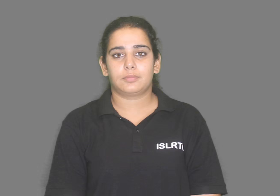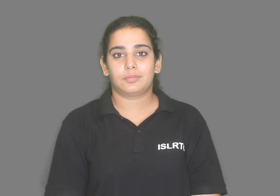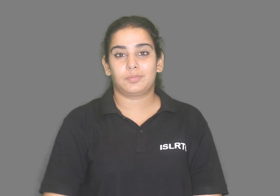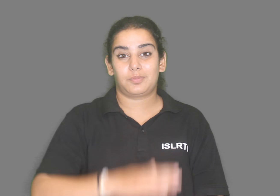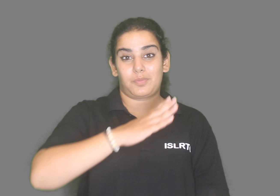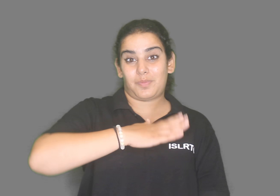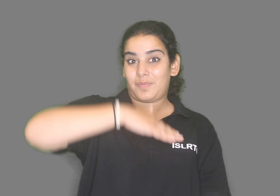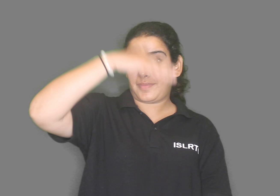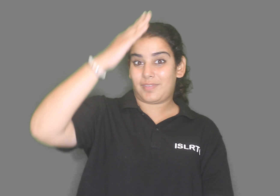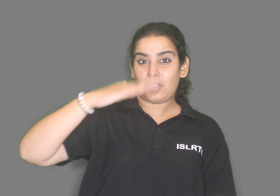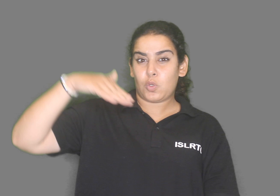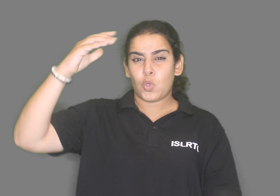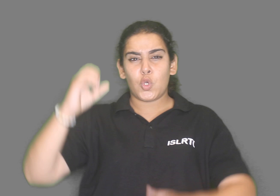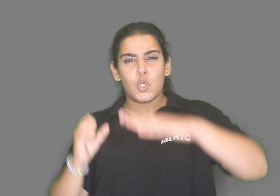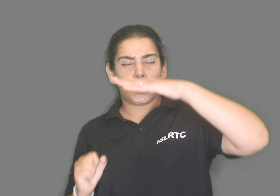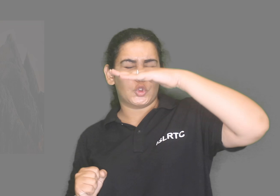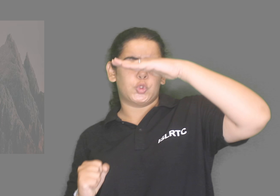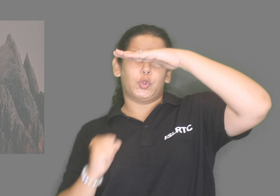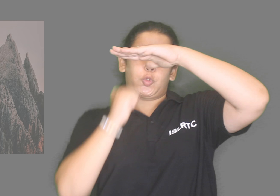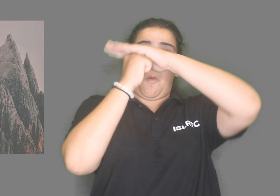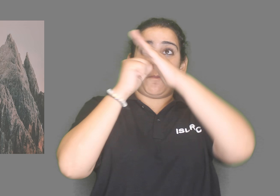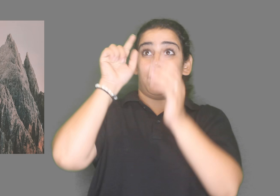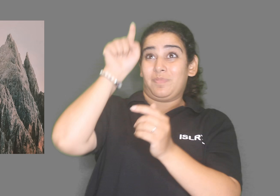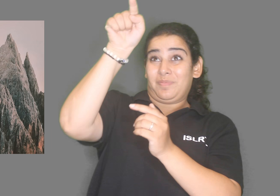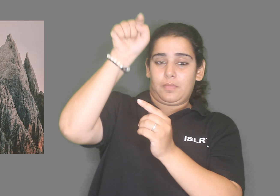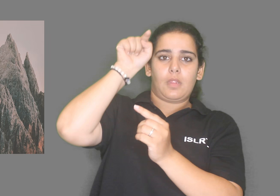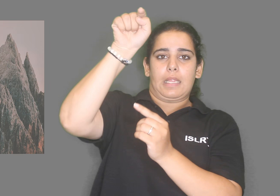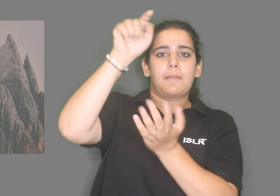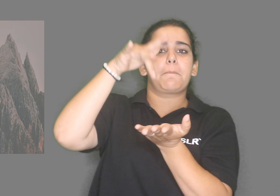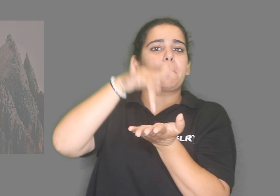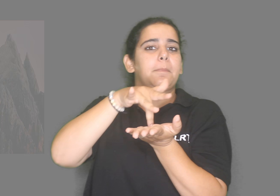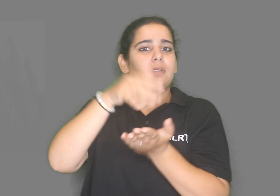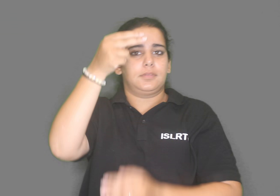Peak The pointed top of a mountain